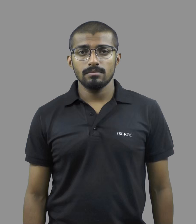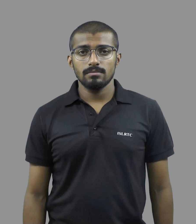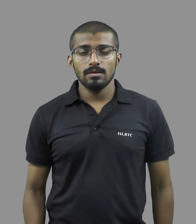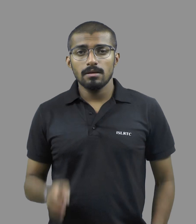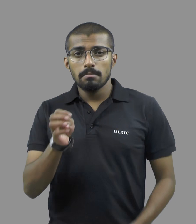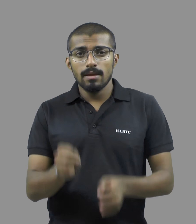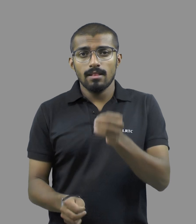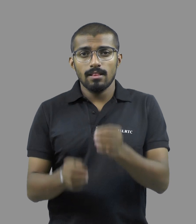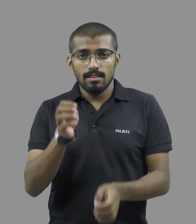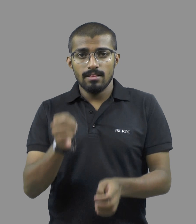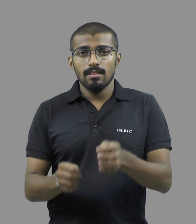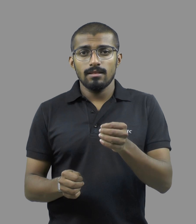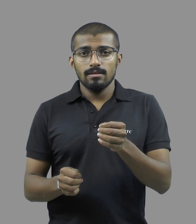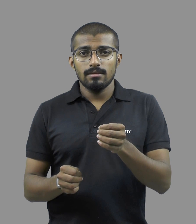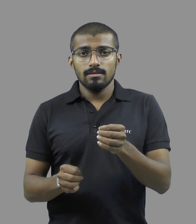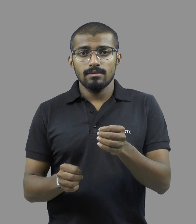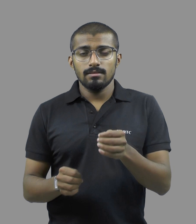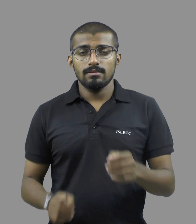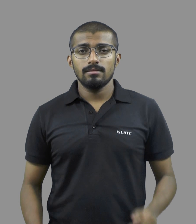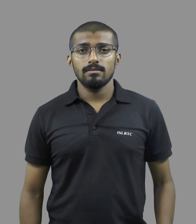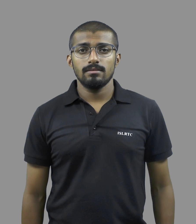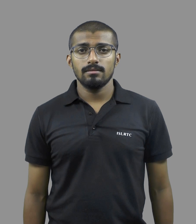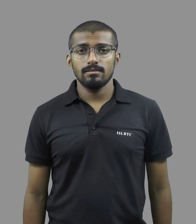Milk